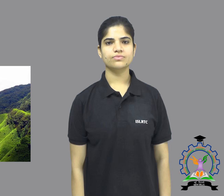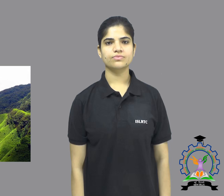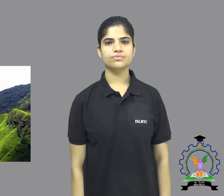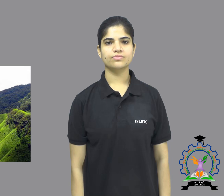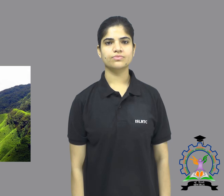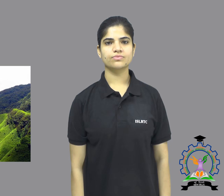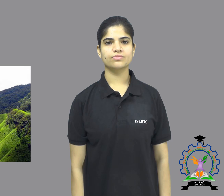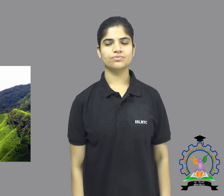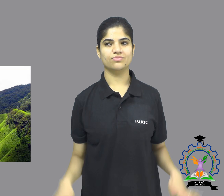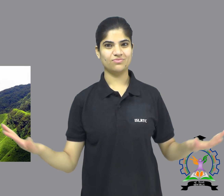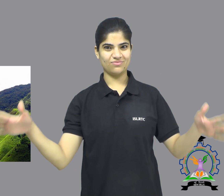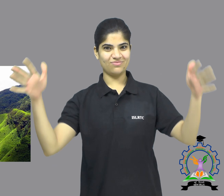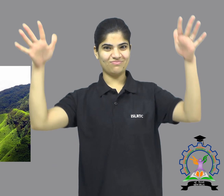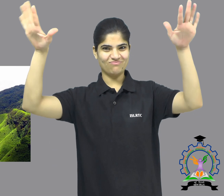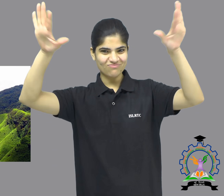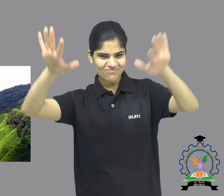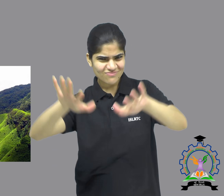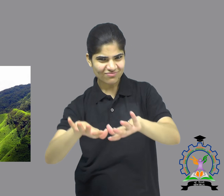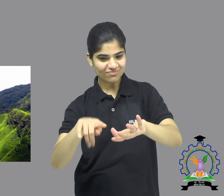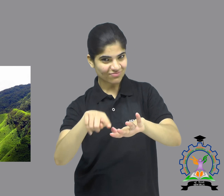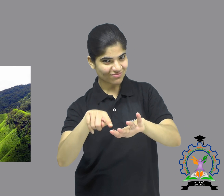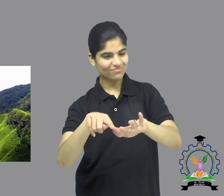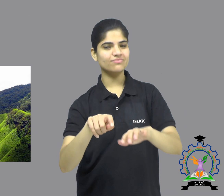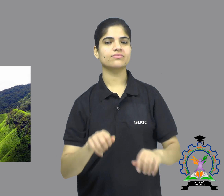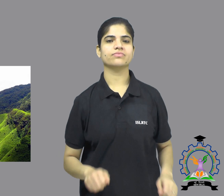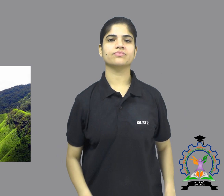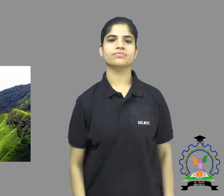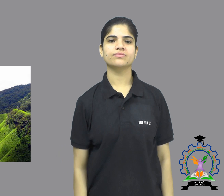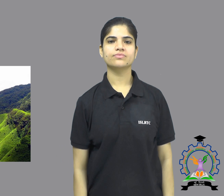Valley